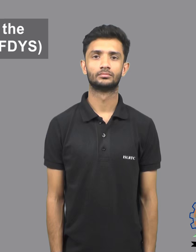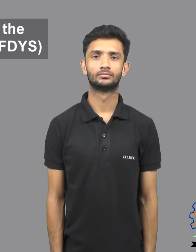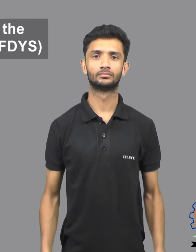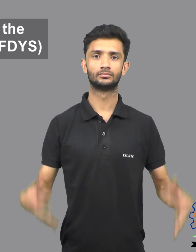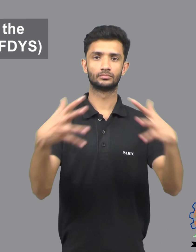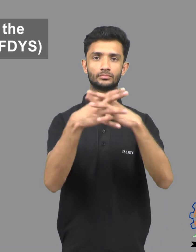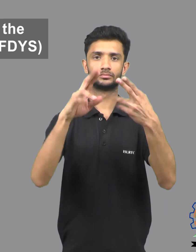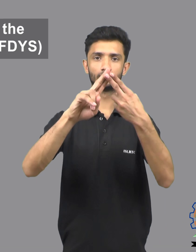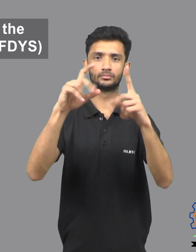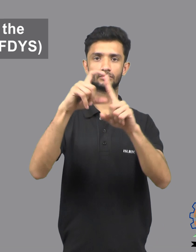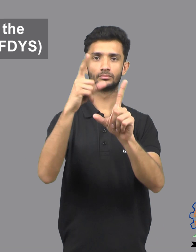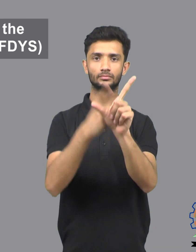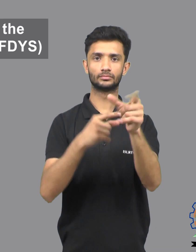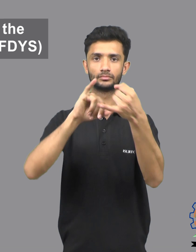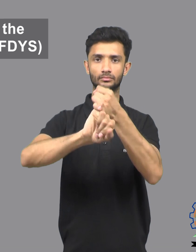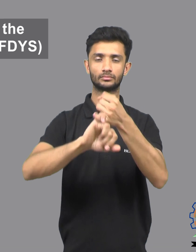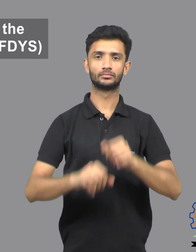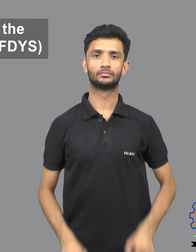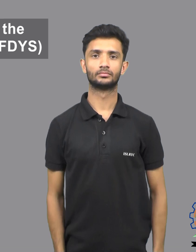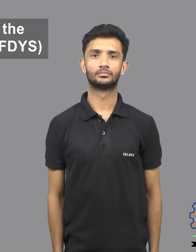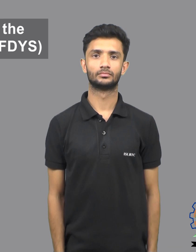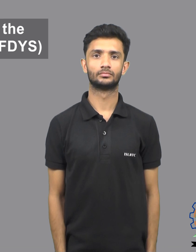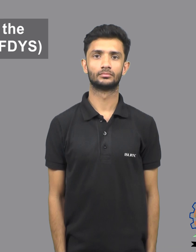World Federation of the Deaf Youth Section (WFDYS)